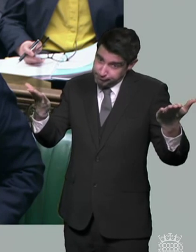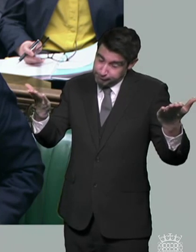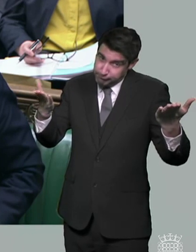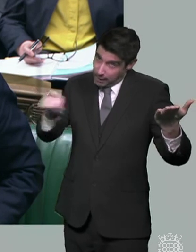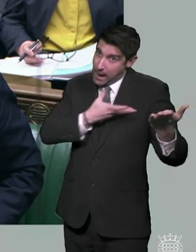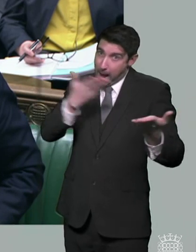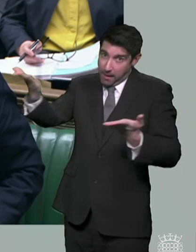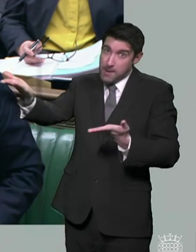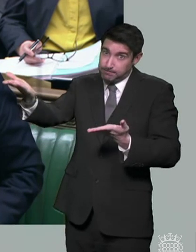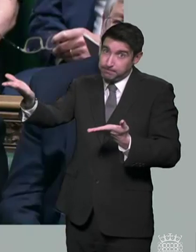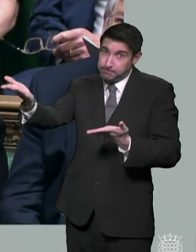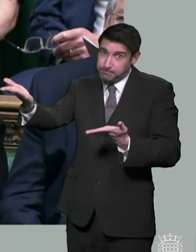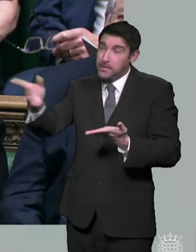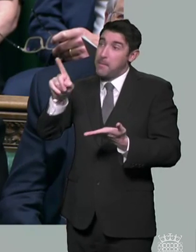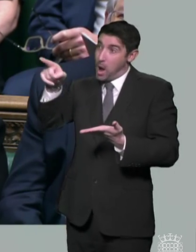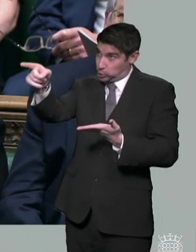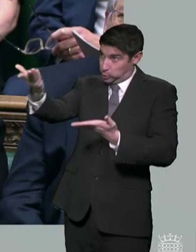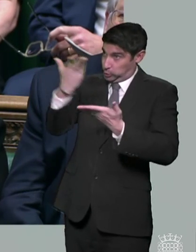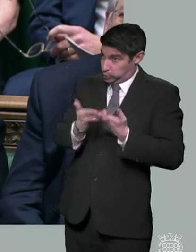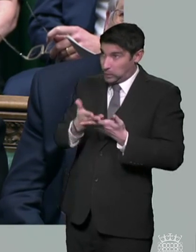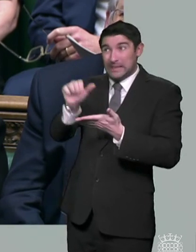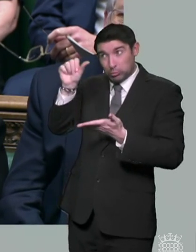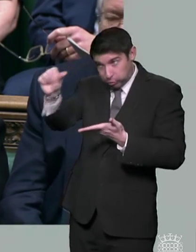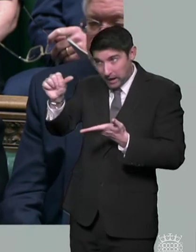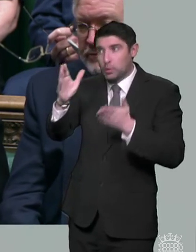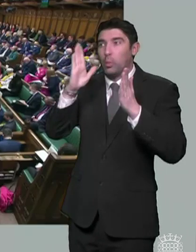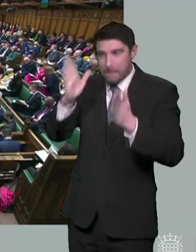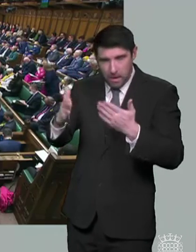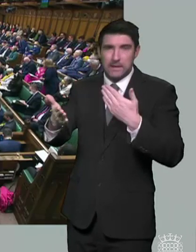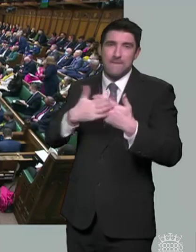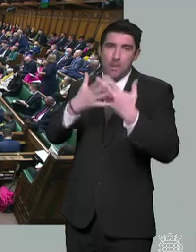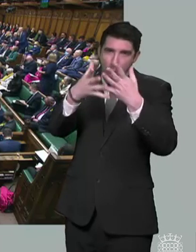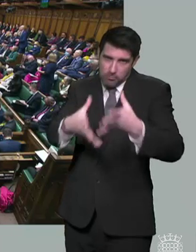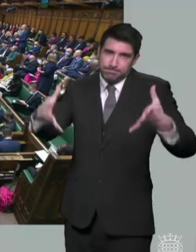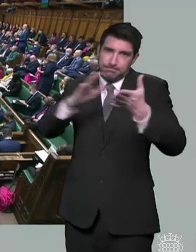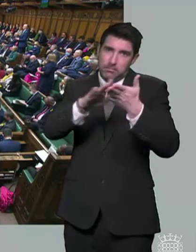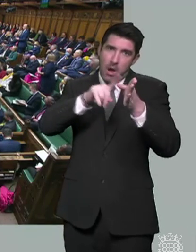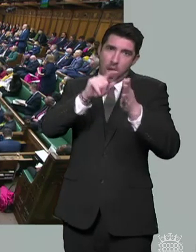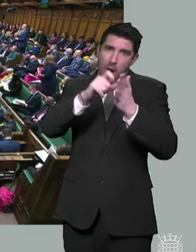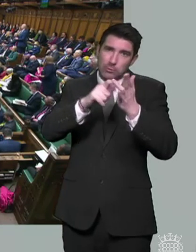The agenda that she is setting is absolutely right, including on hydrogen.